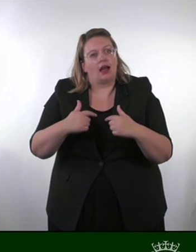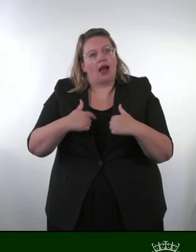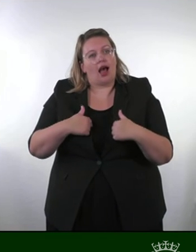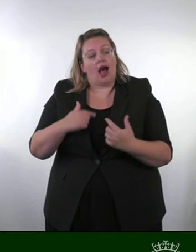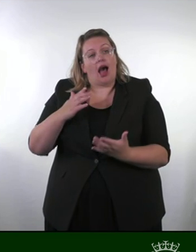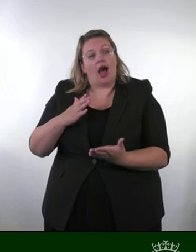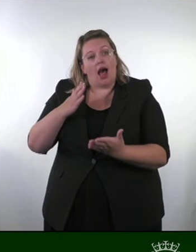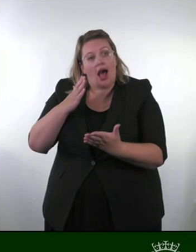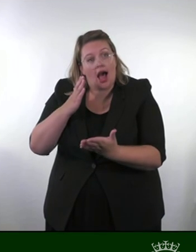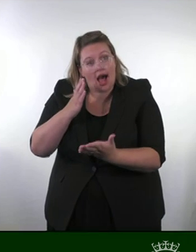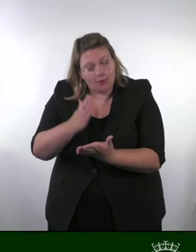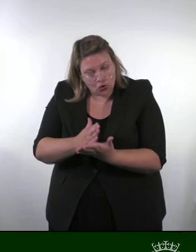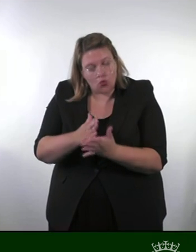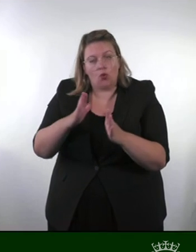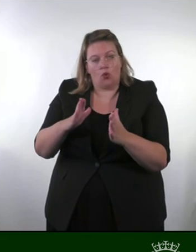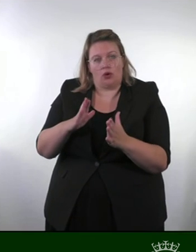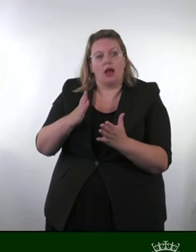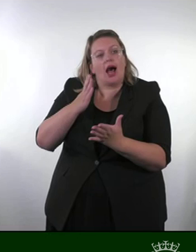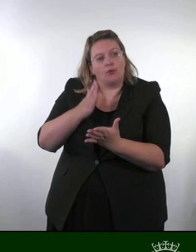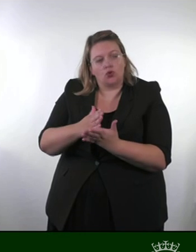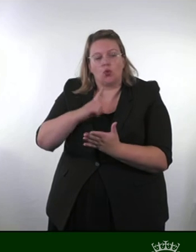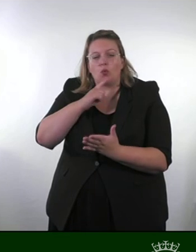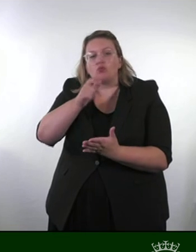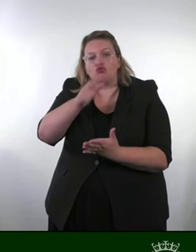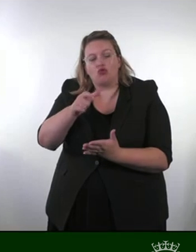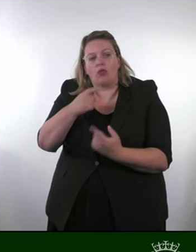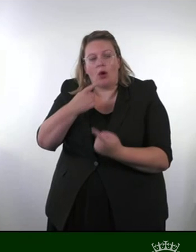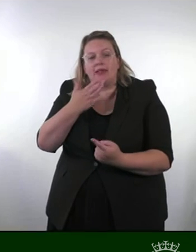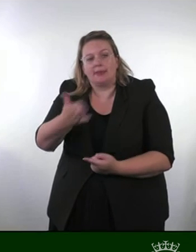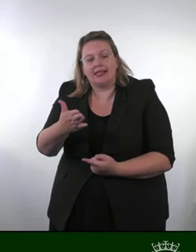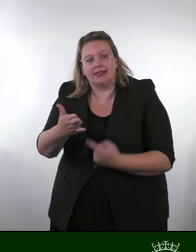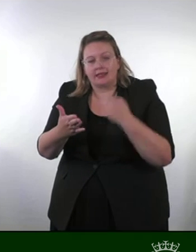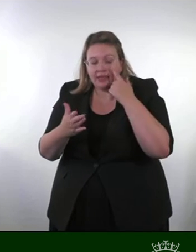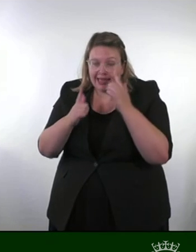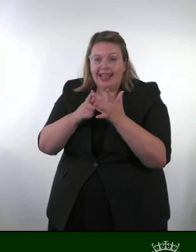No honourable Member would do that. Please withdraw it.